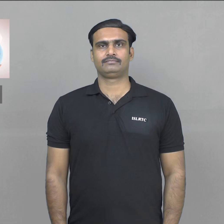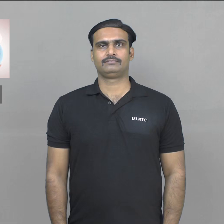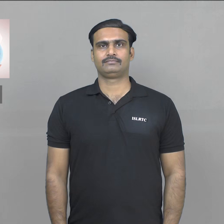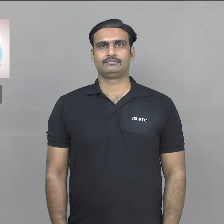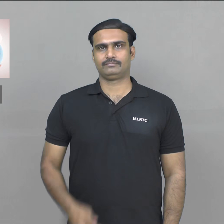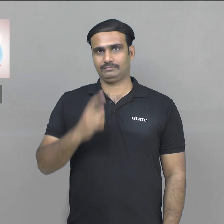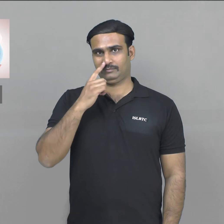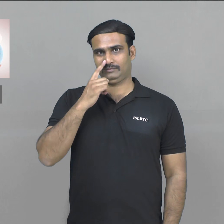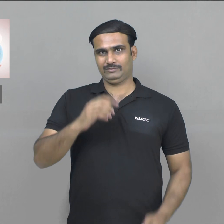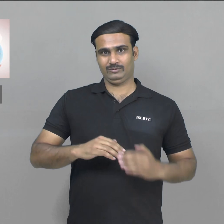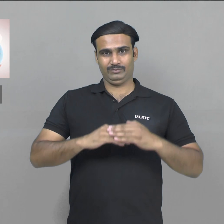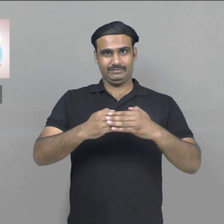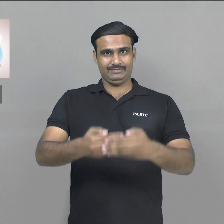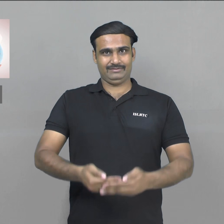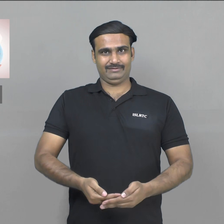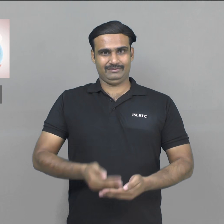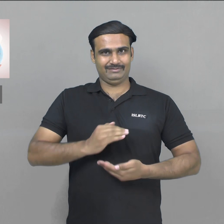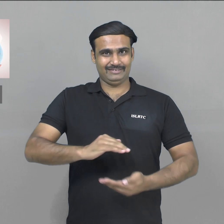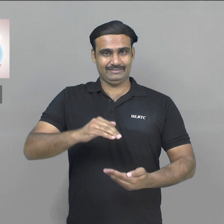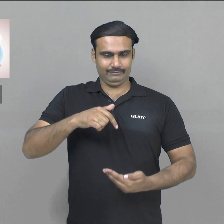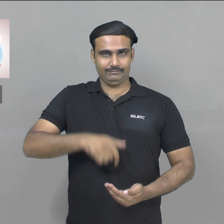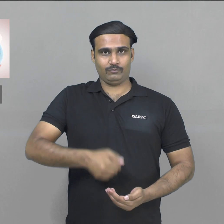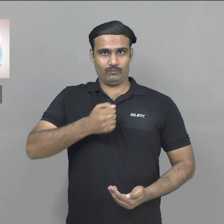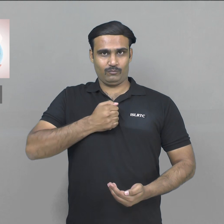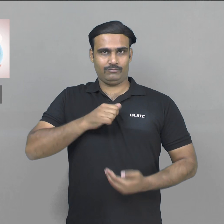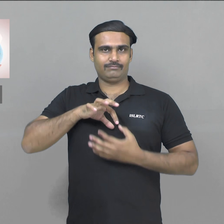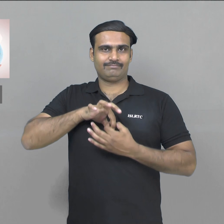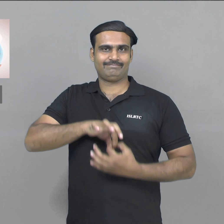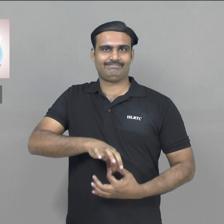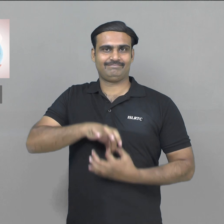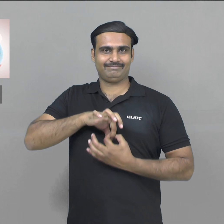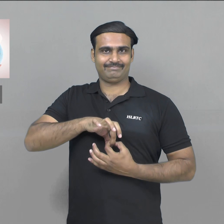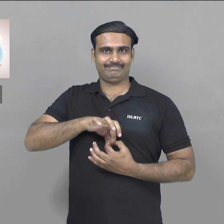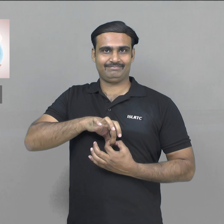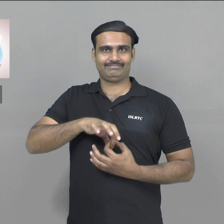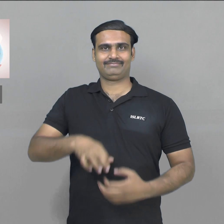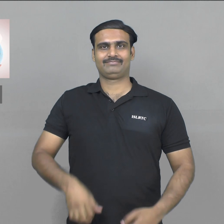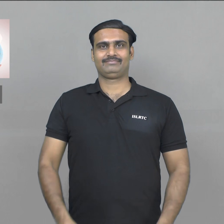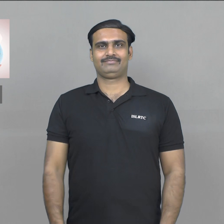Maternity